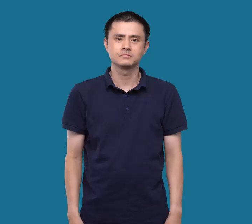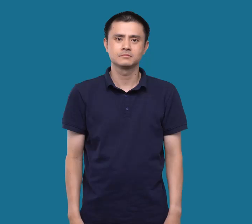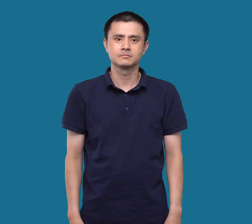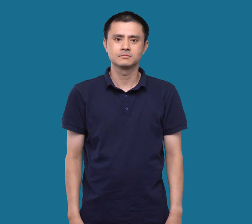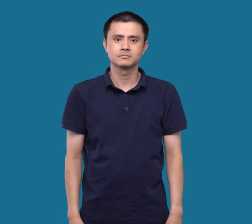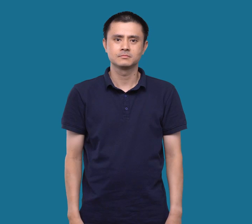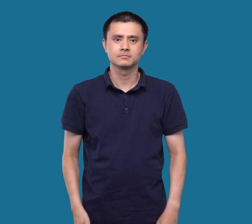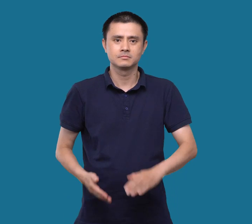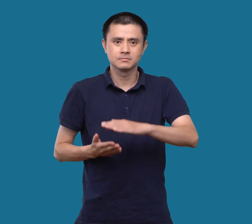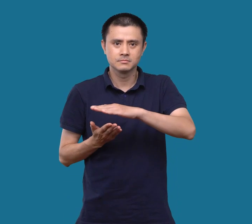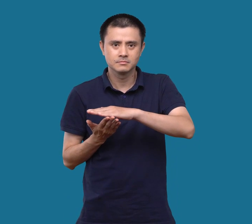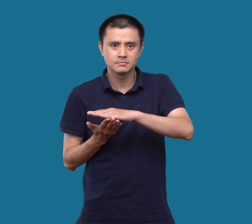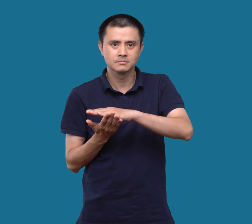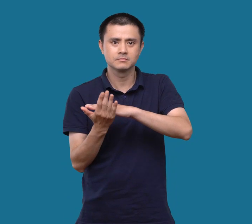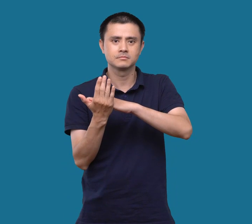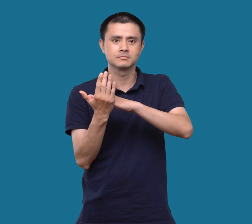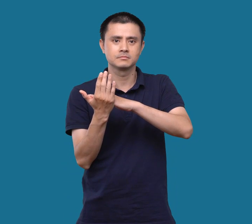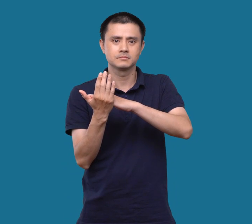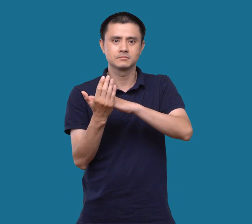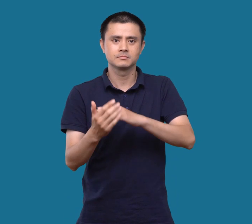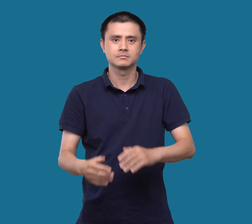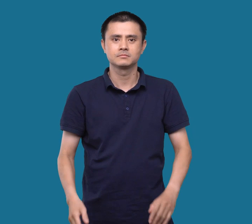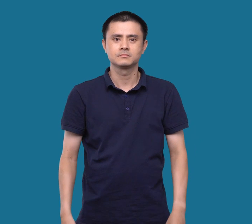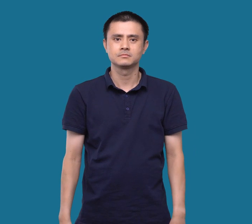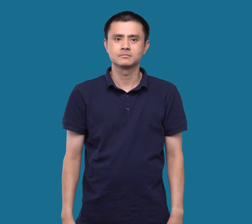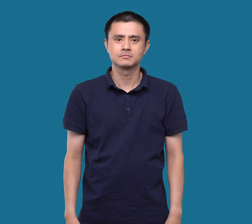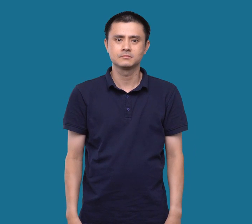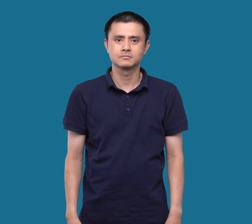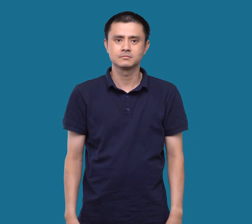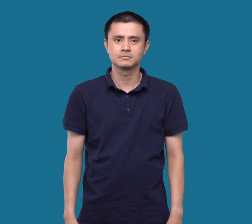máy in